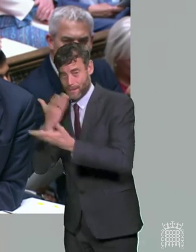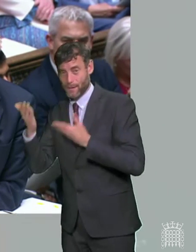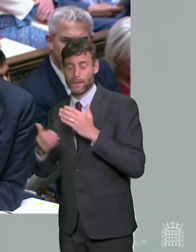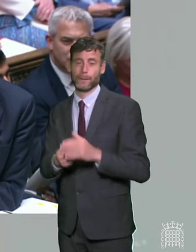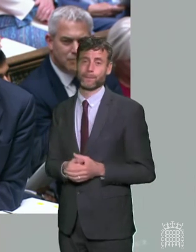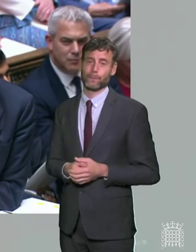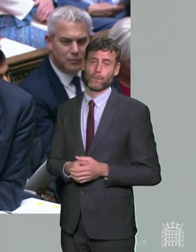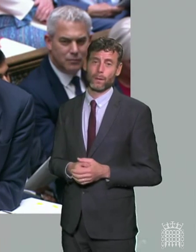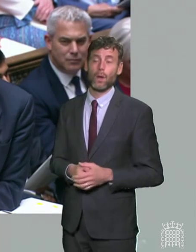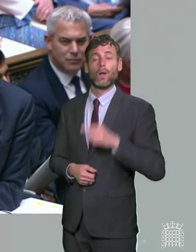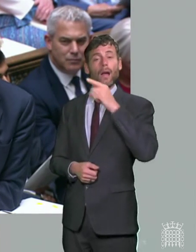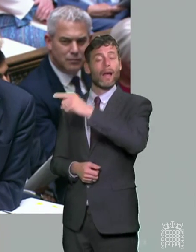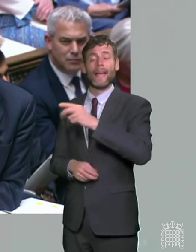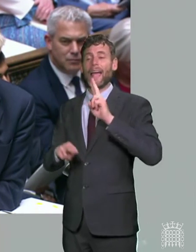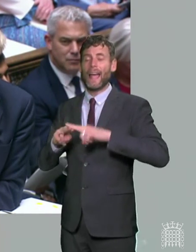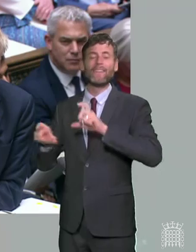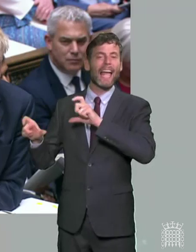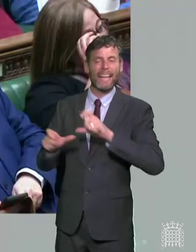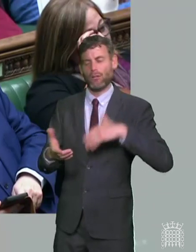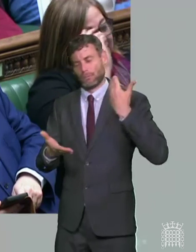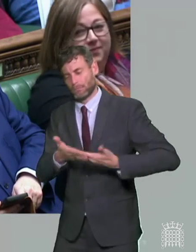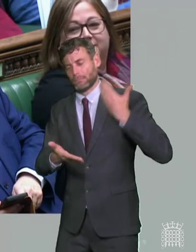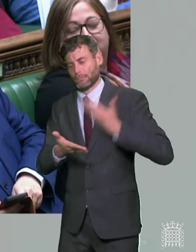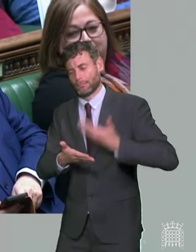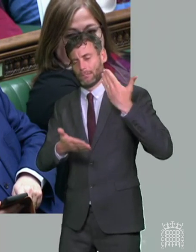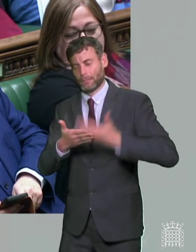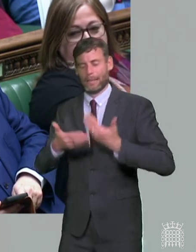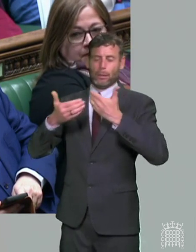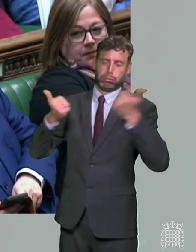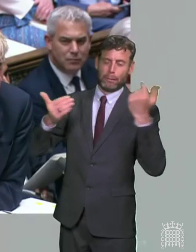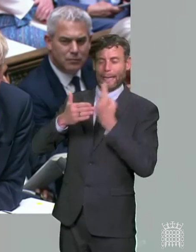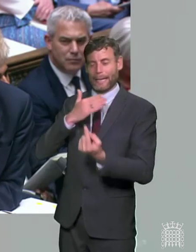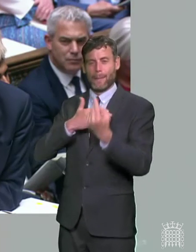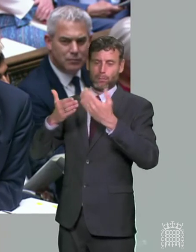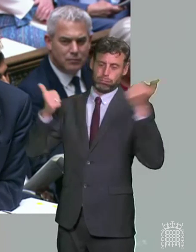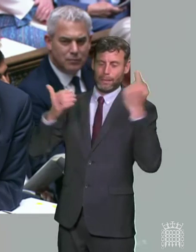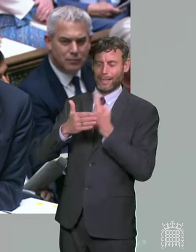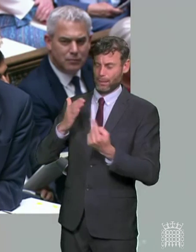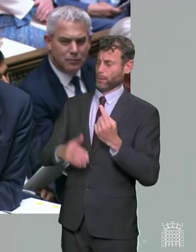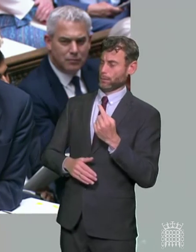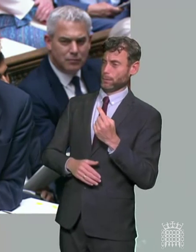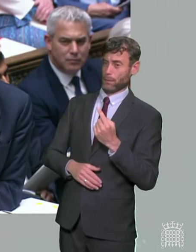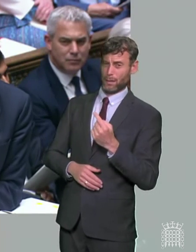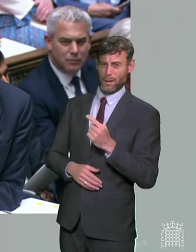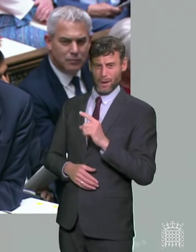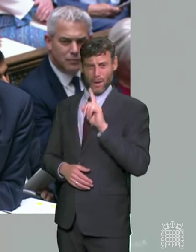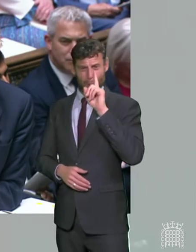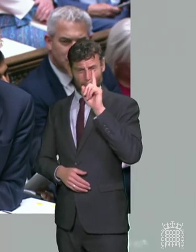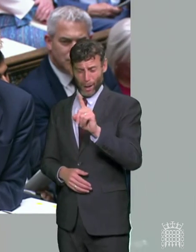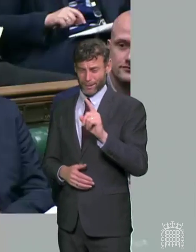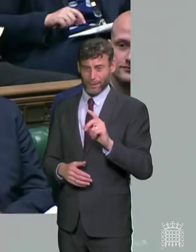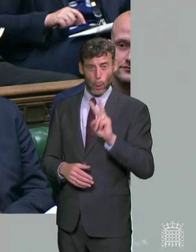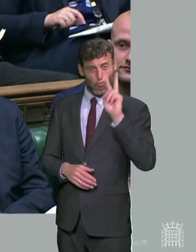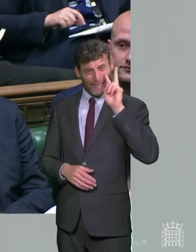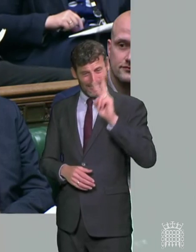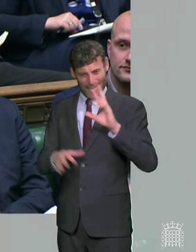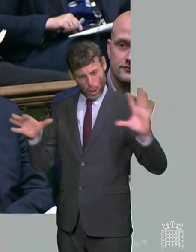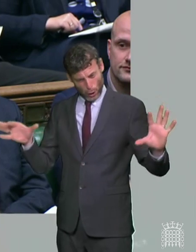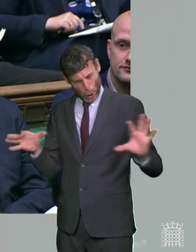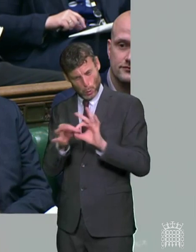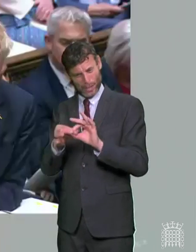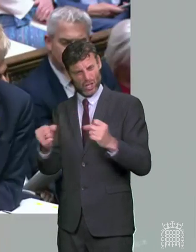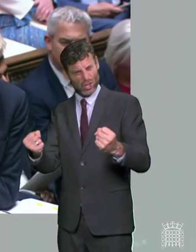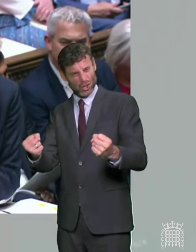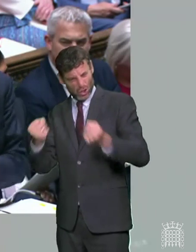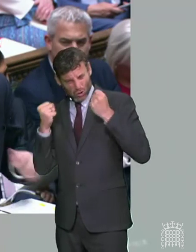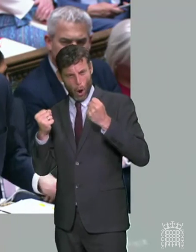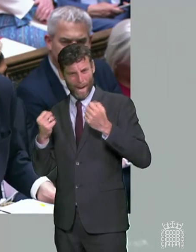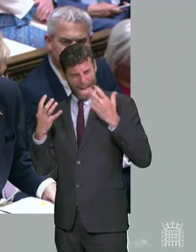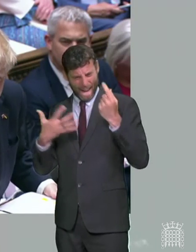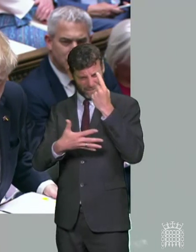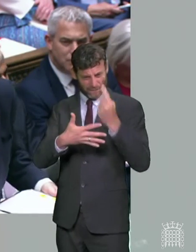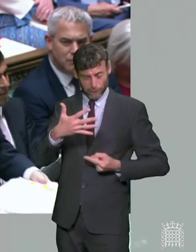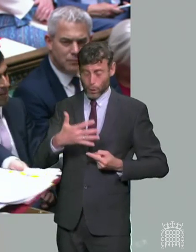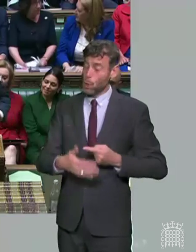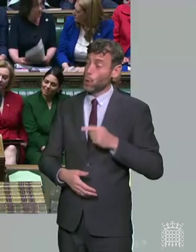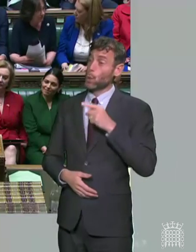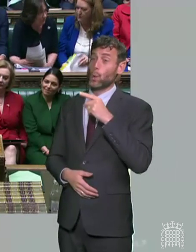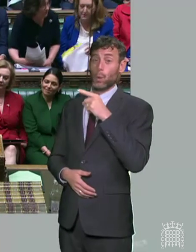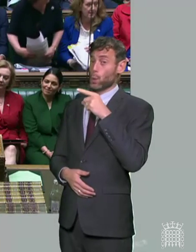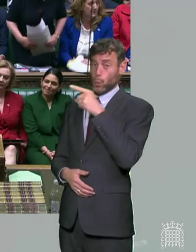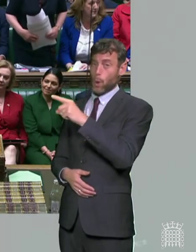The more SNP Members campaign, in the current circumstances, for breaking up our United Kingdom—with all its strength and all its merits—the more damage they do to their own case.